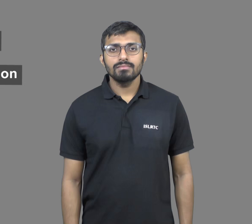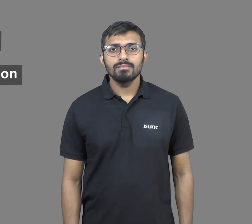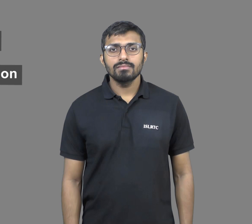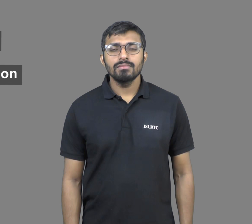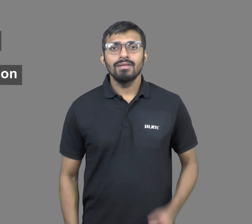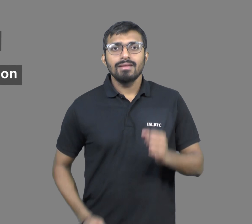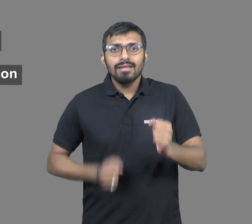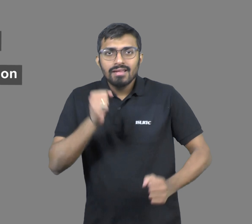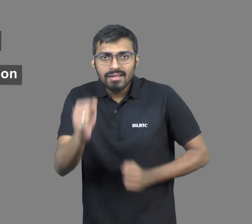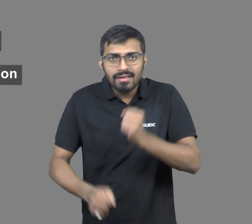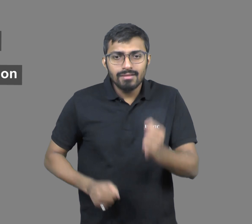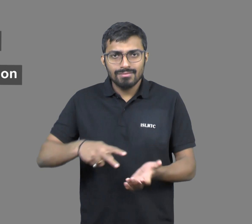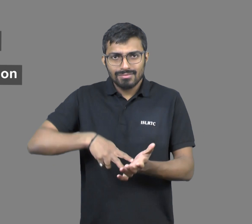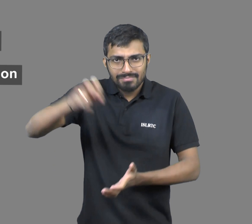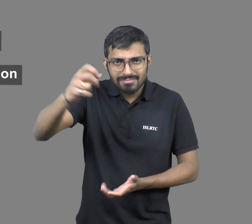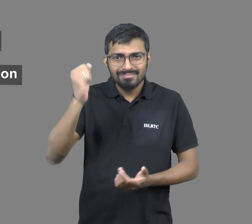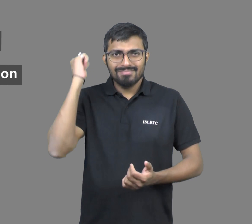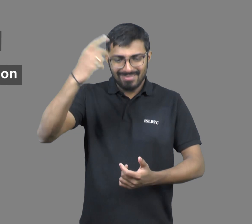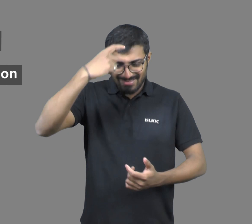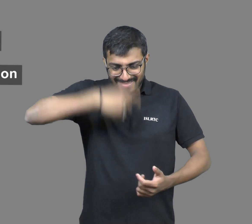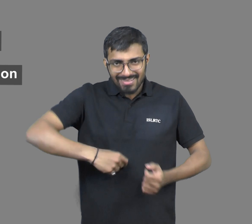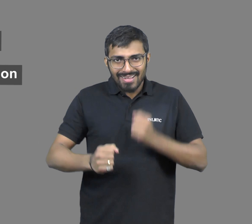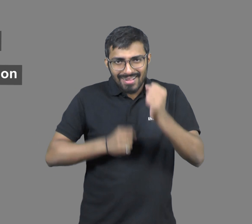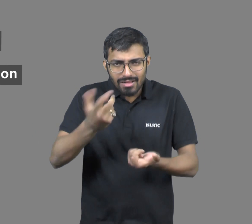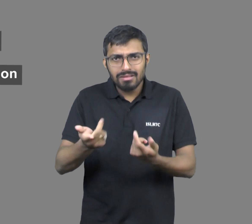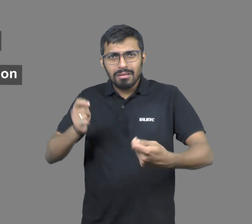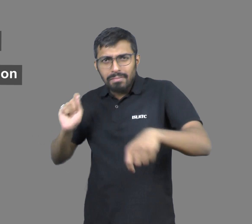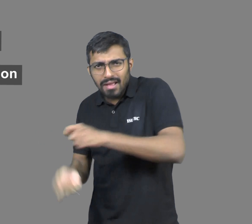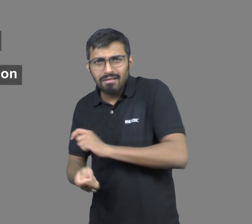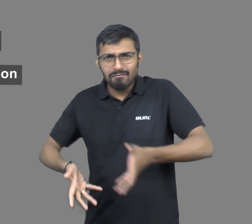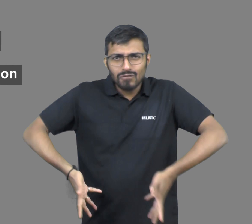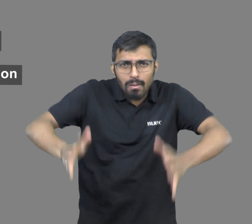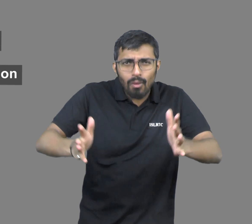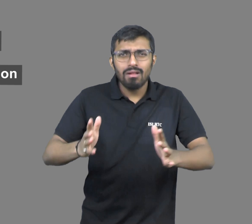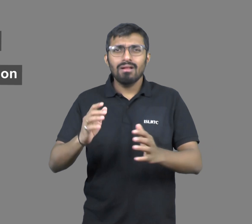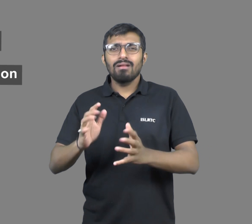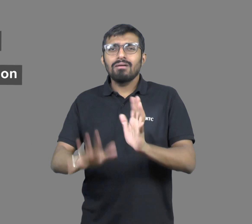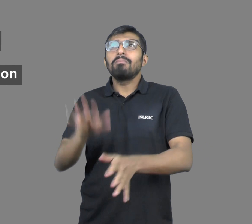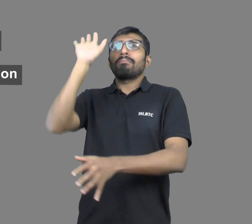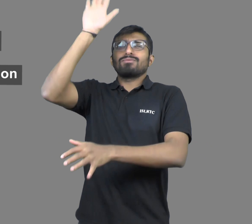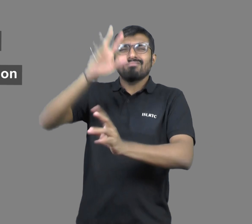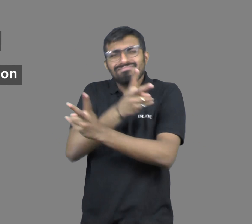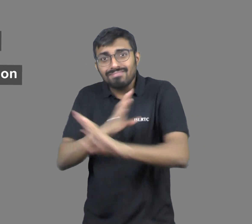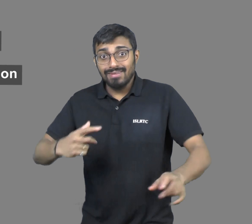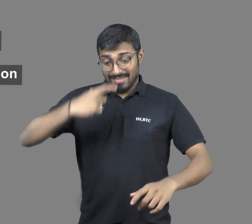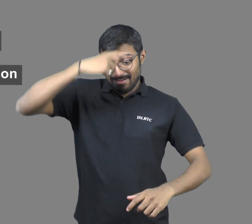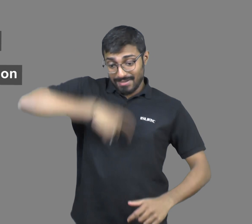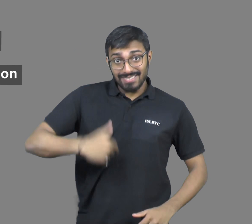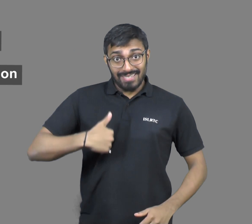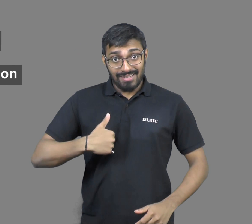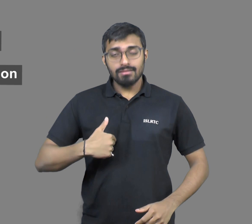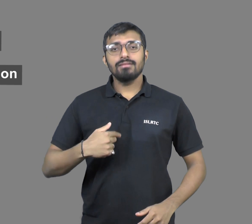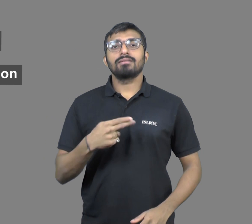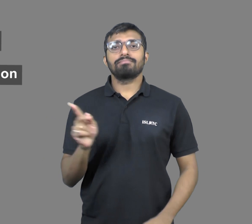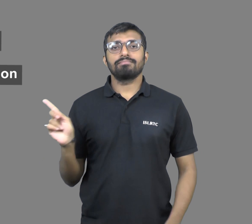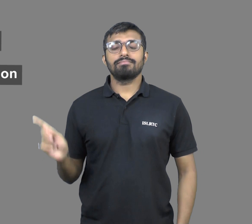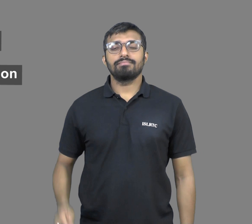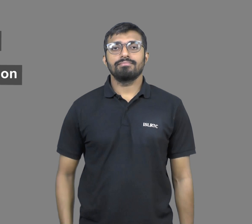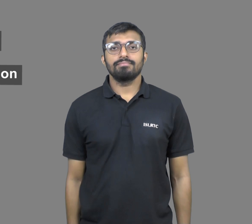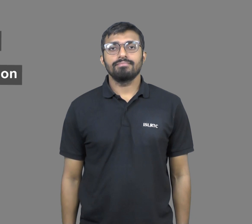Athlete Sportsperson